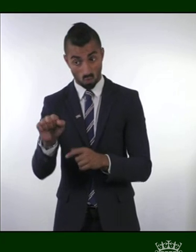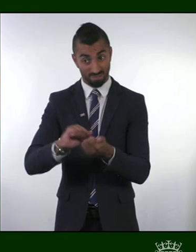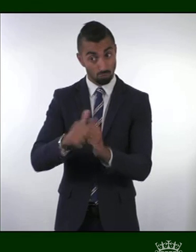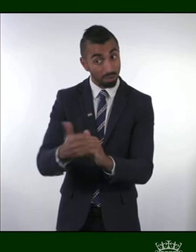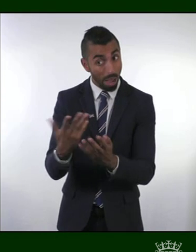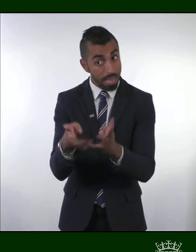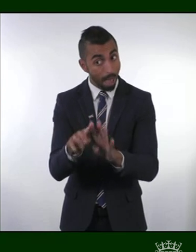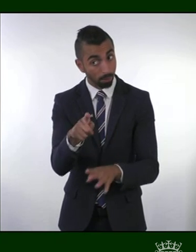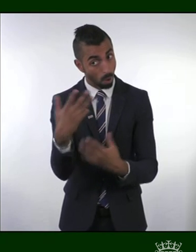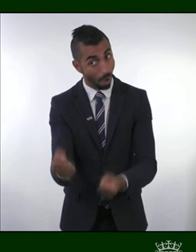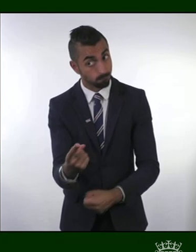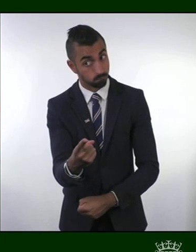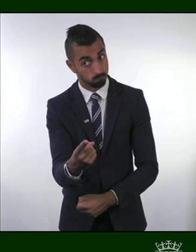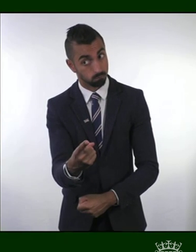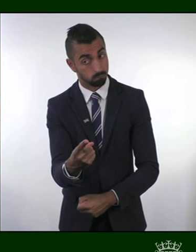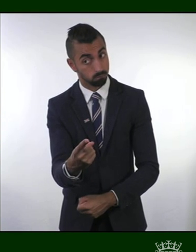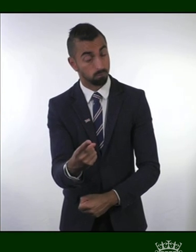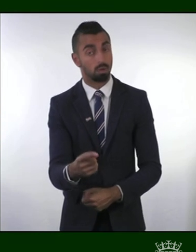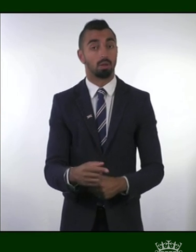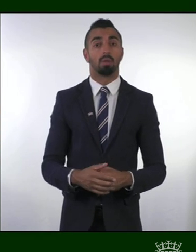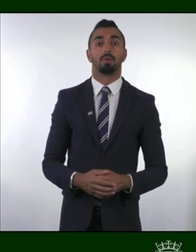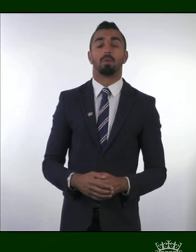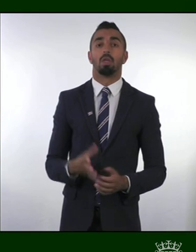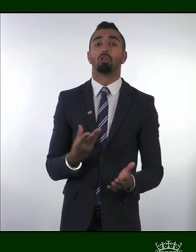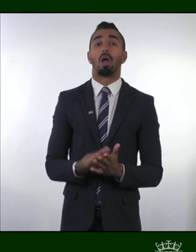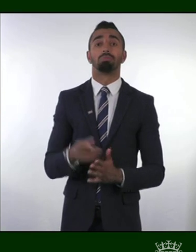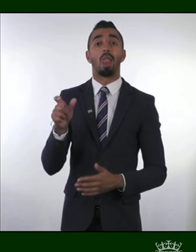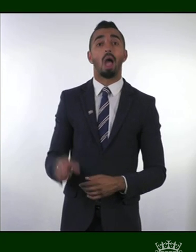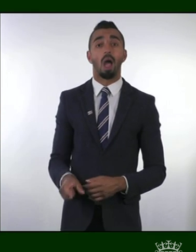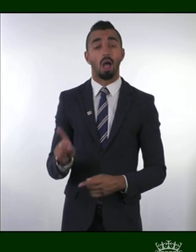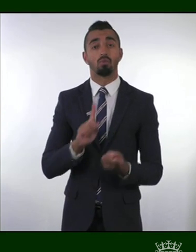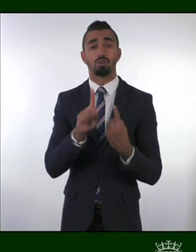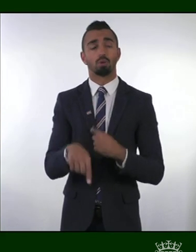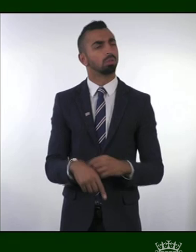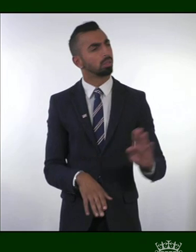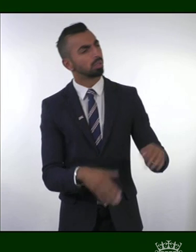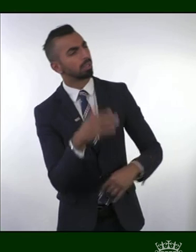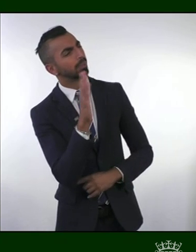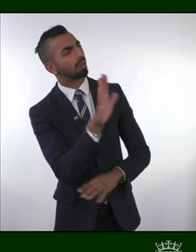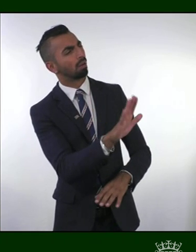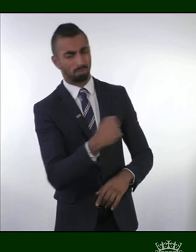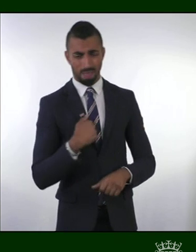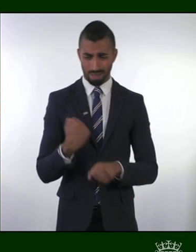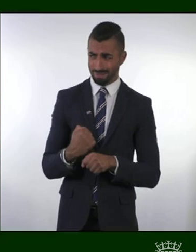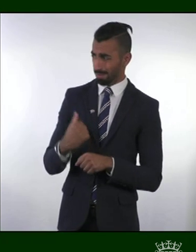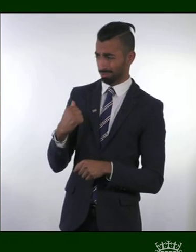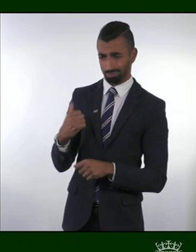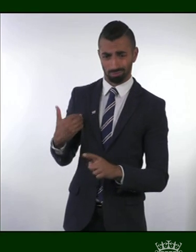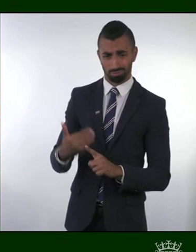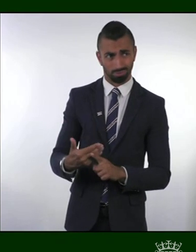Our record speaks for itself: this Government have done more to tackle tax evasion and avoidance than any other Government in history.